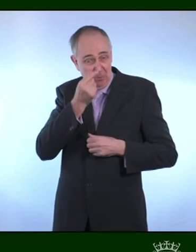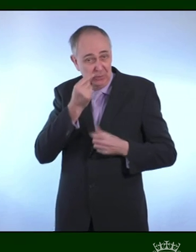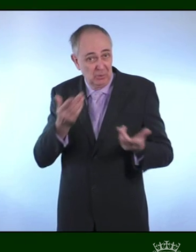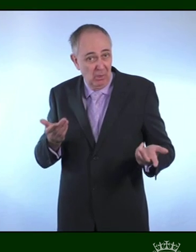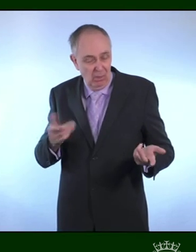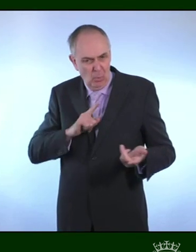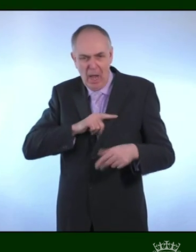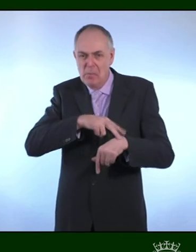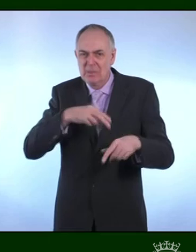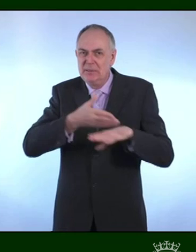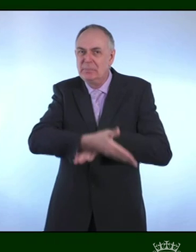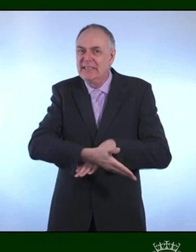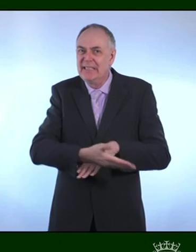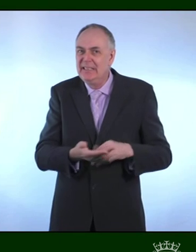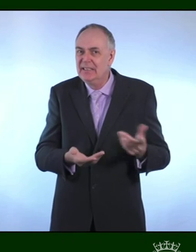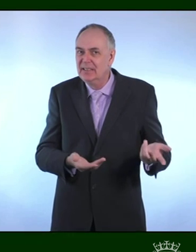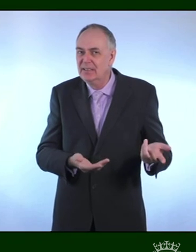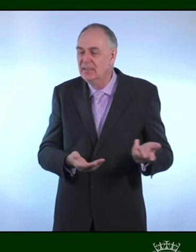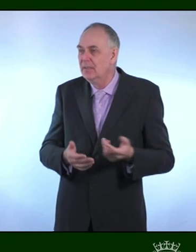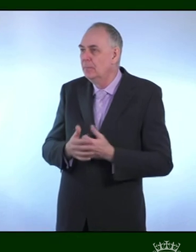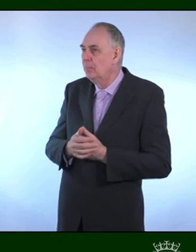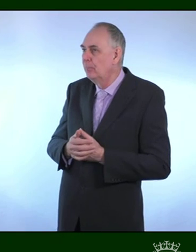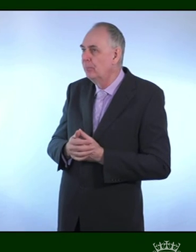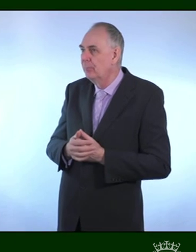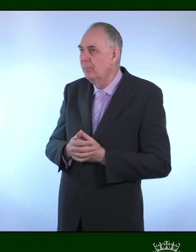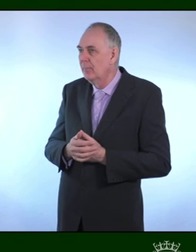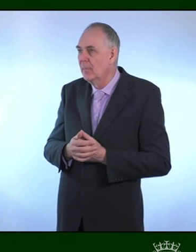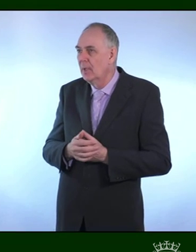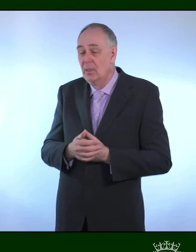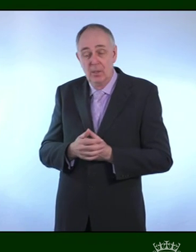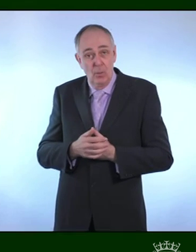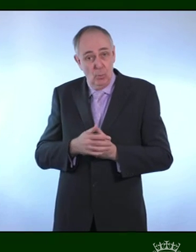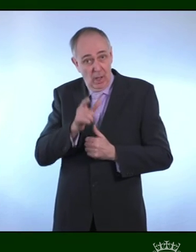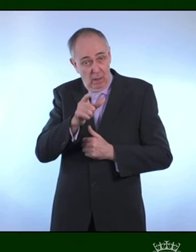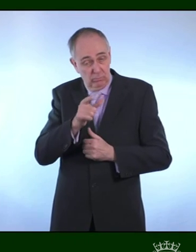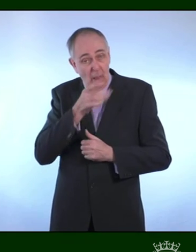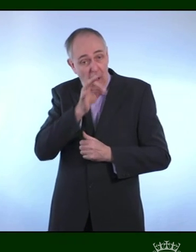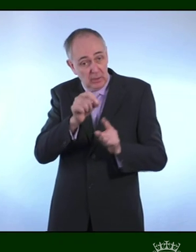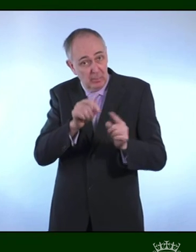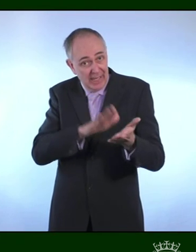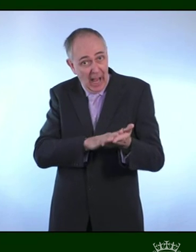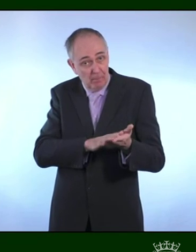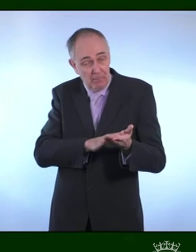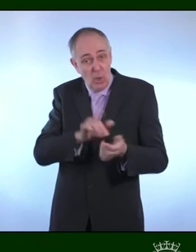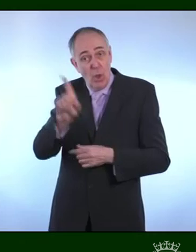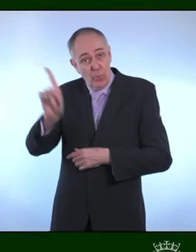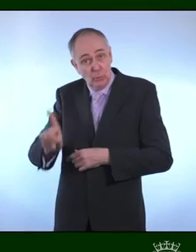Will the Prime Minister promise my constituents and me that we will come down like a ton of bricks on such individuals?